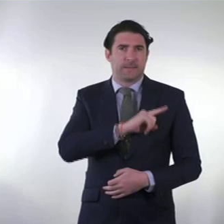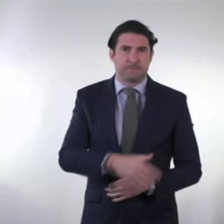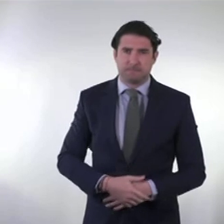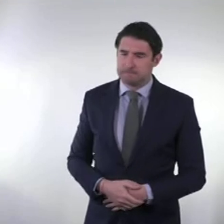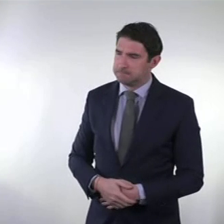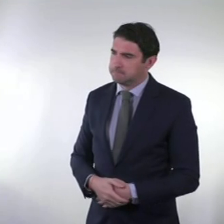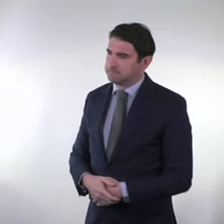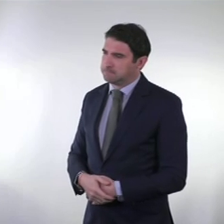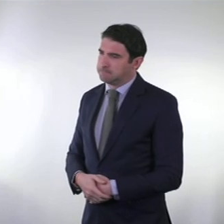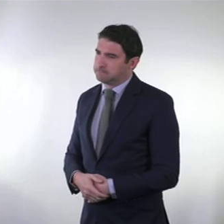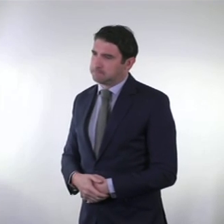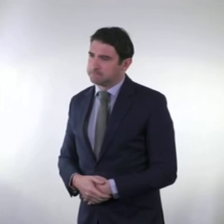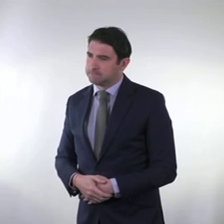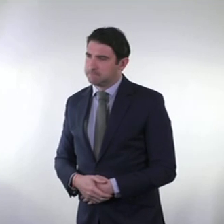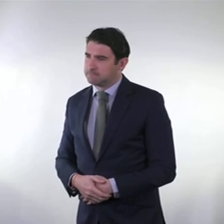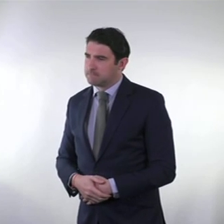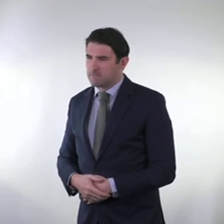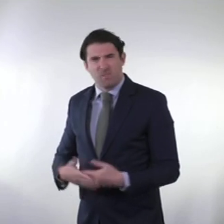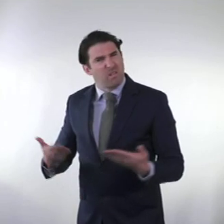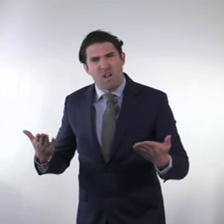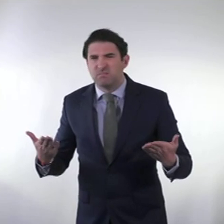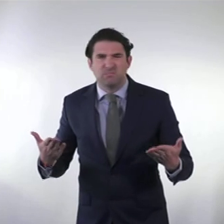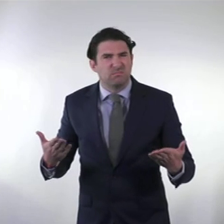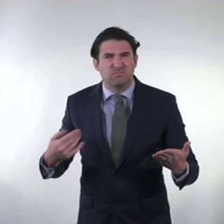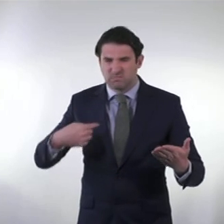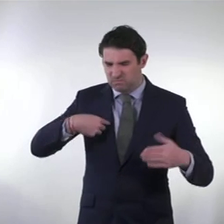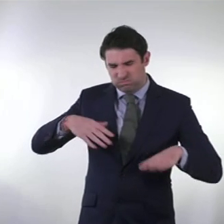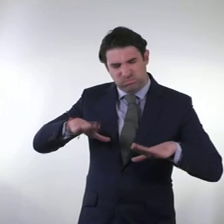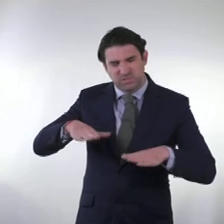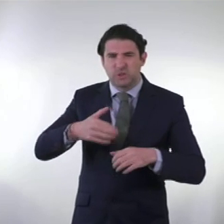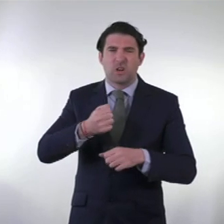As I have said repeatedly, we are putting our arms around the whole of the UK economy.